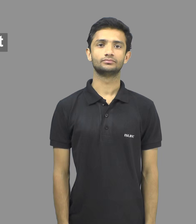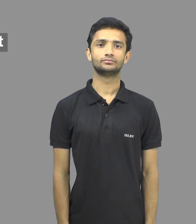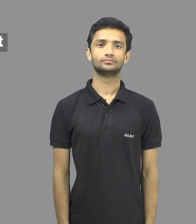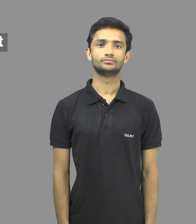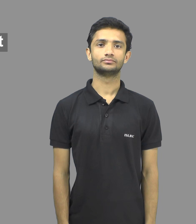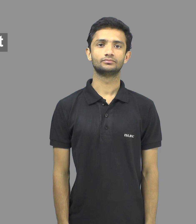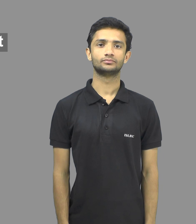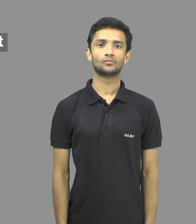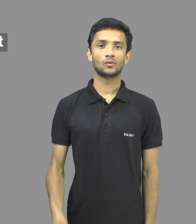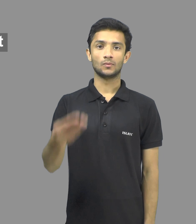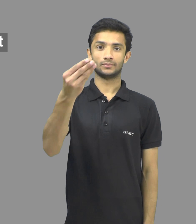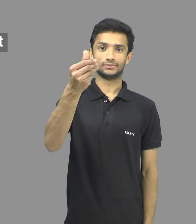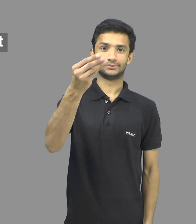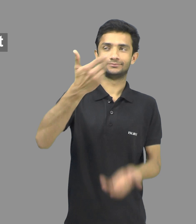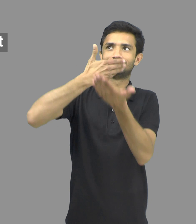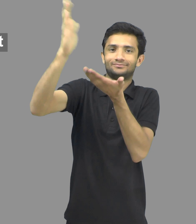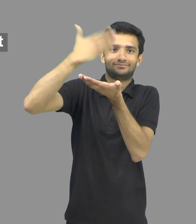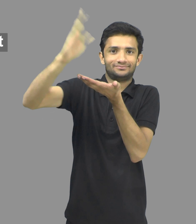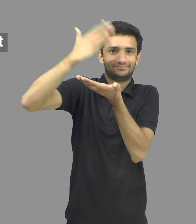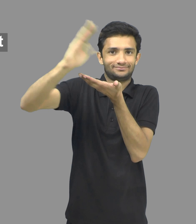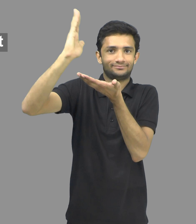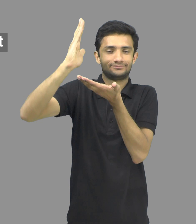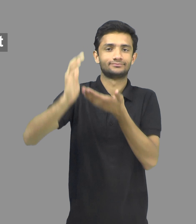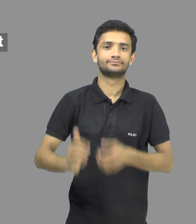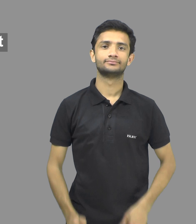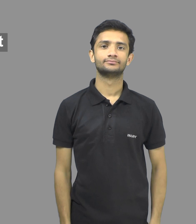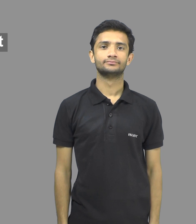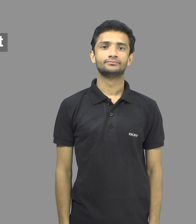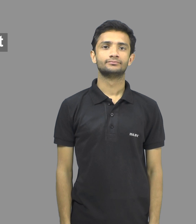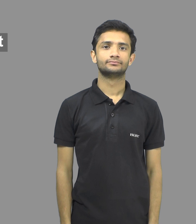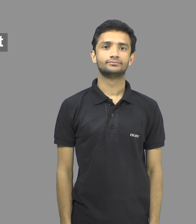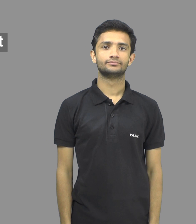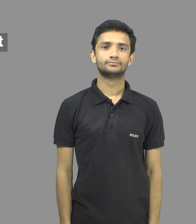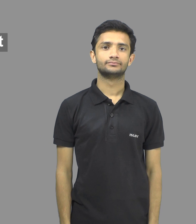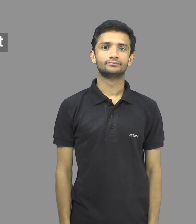Cement